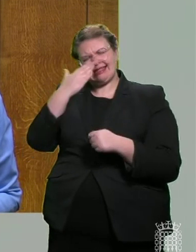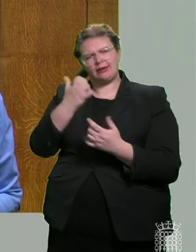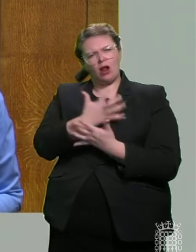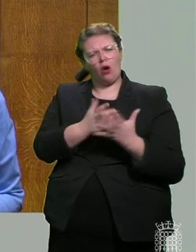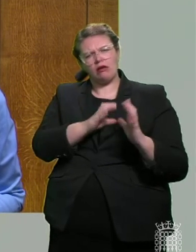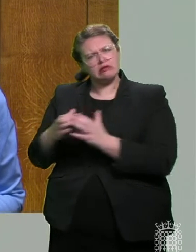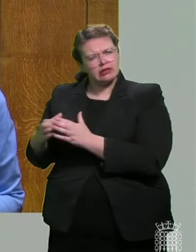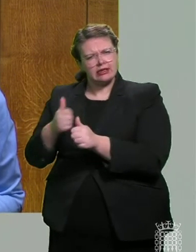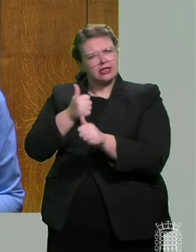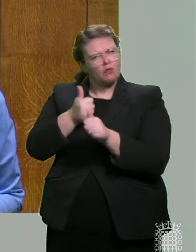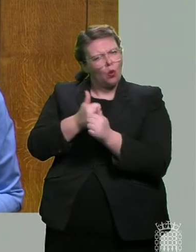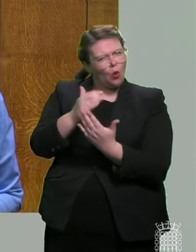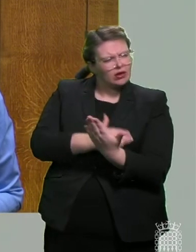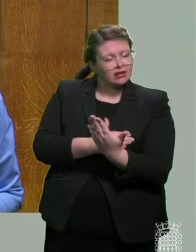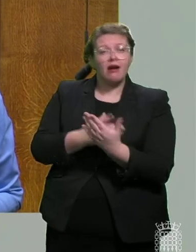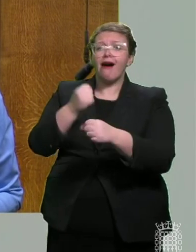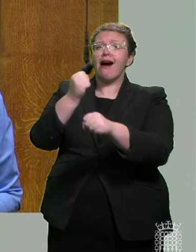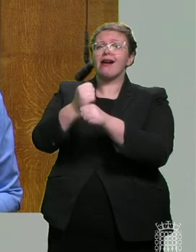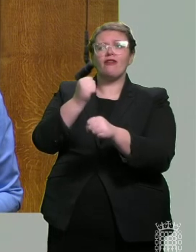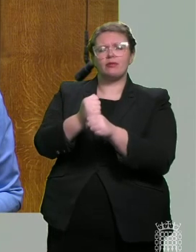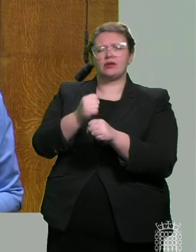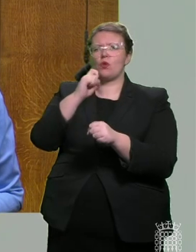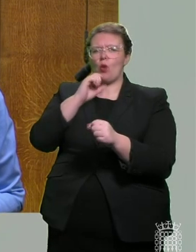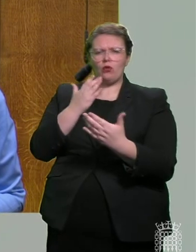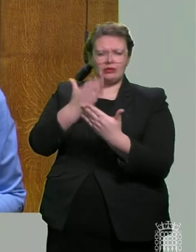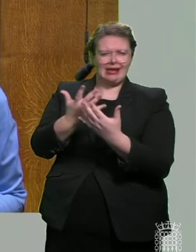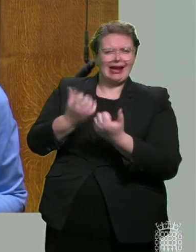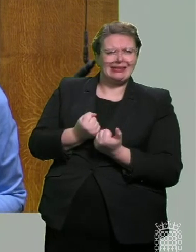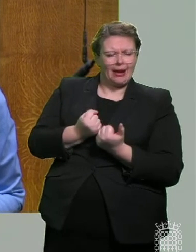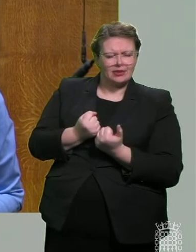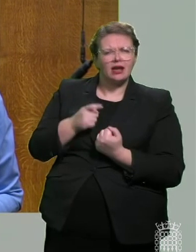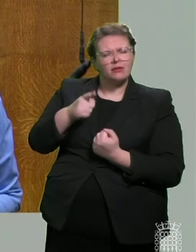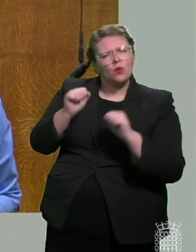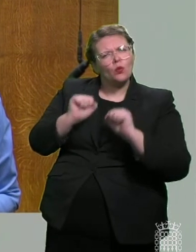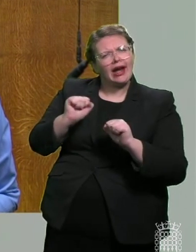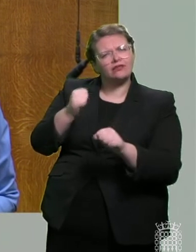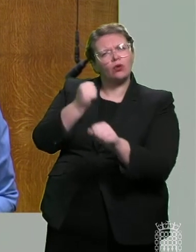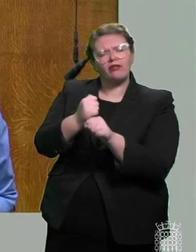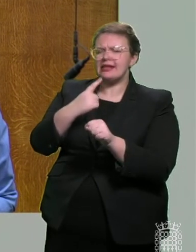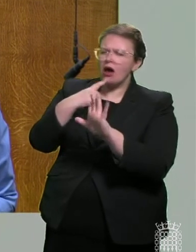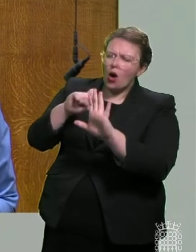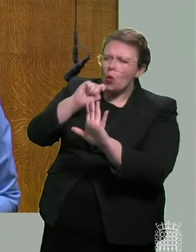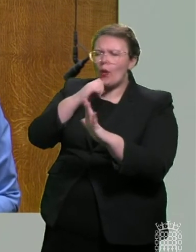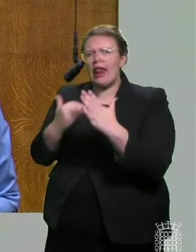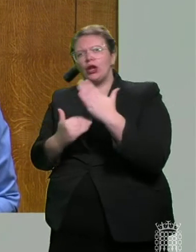The Government say they will introduce the policy in their sentencing Bill, of which we have as yet seen no sign.